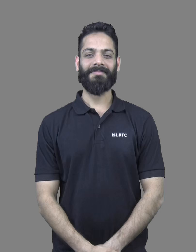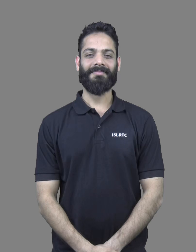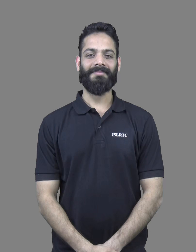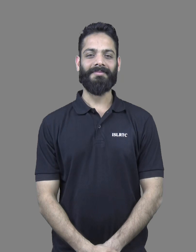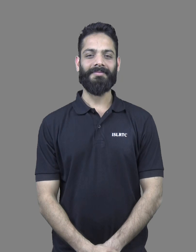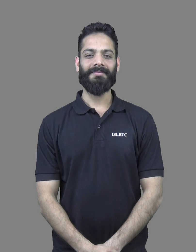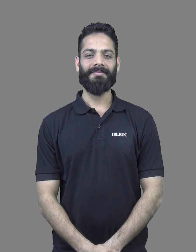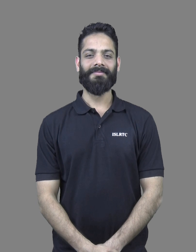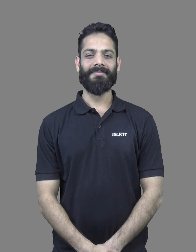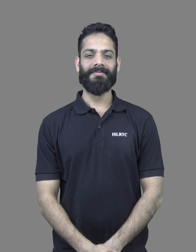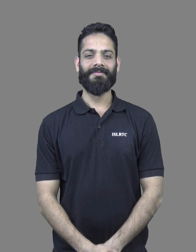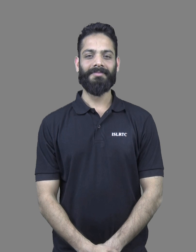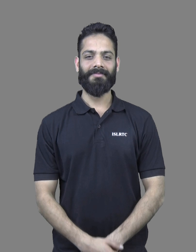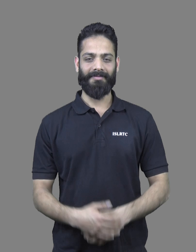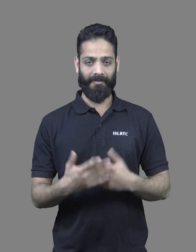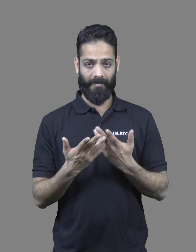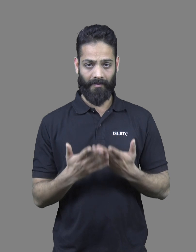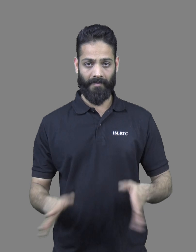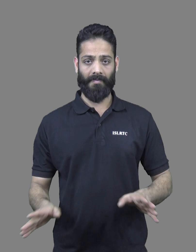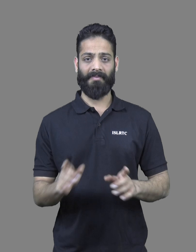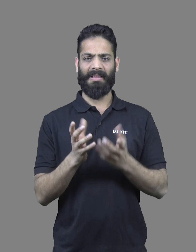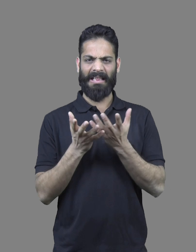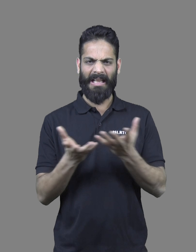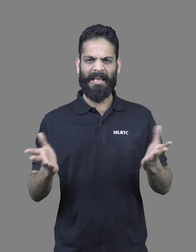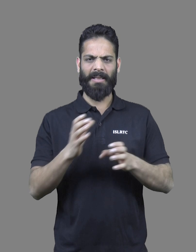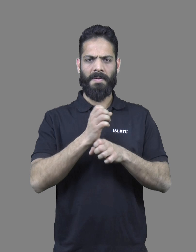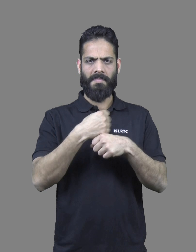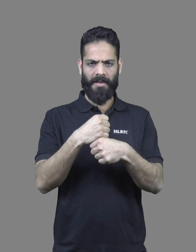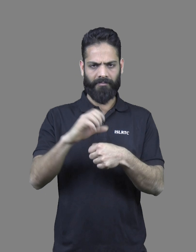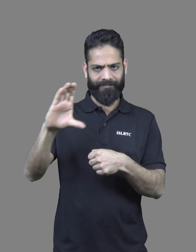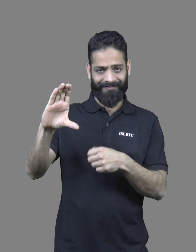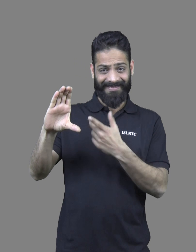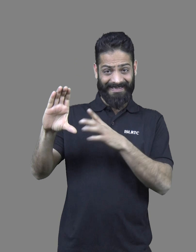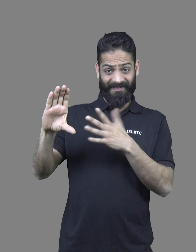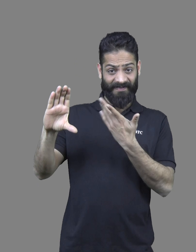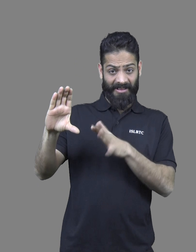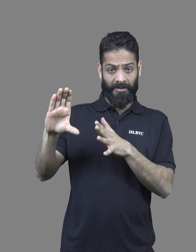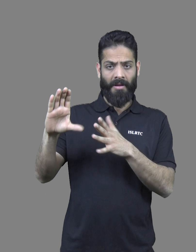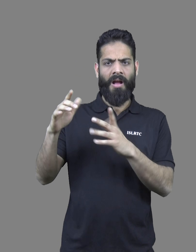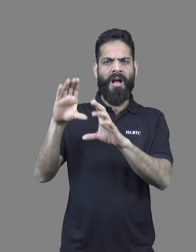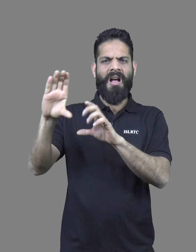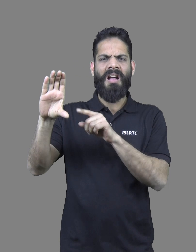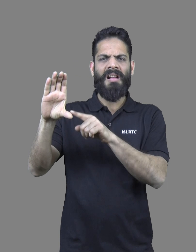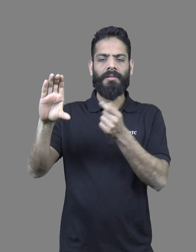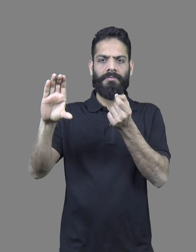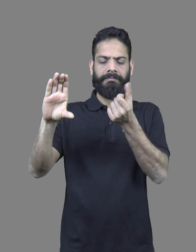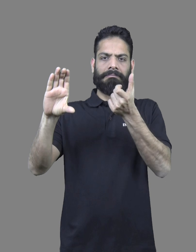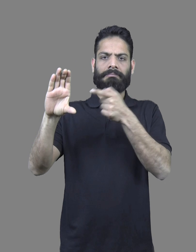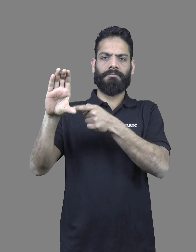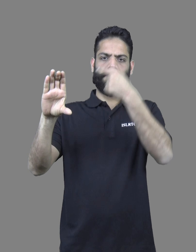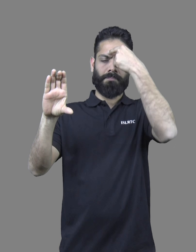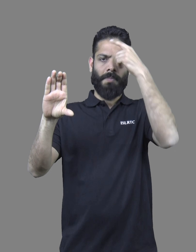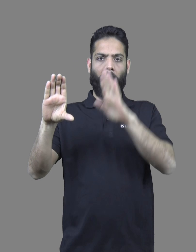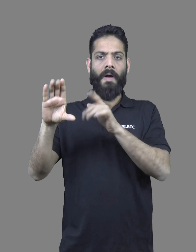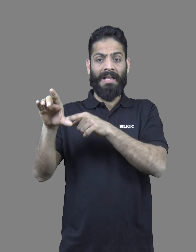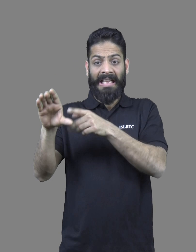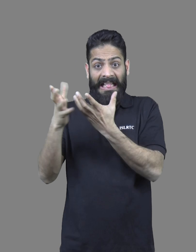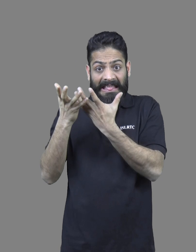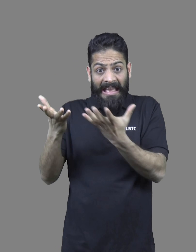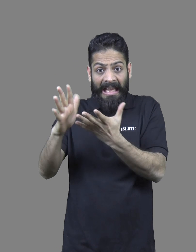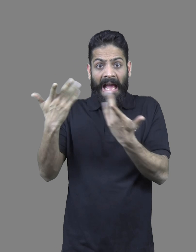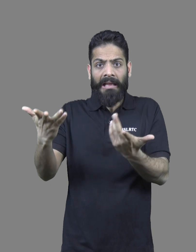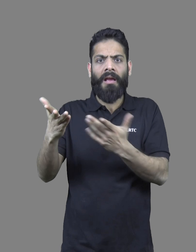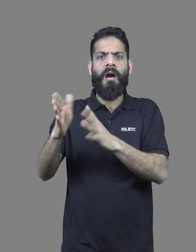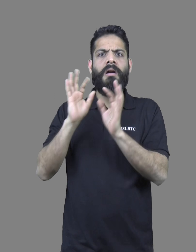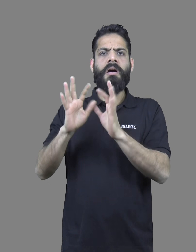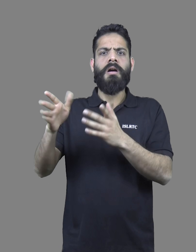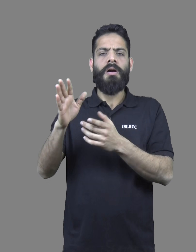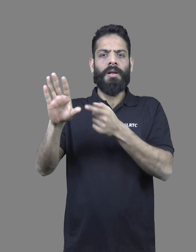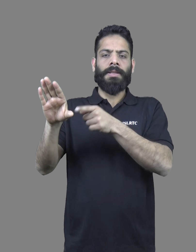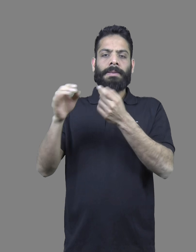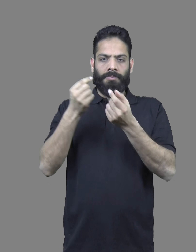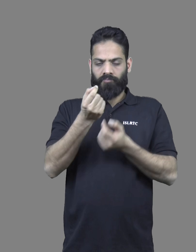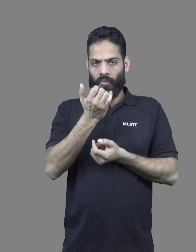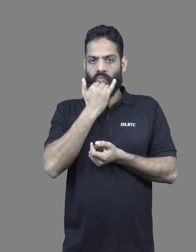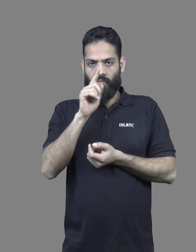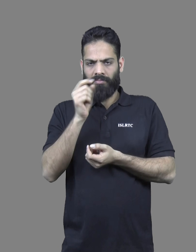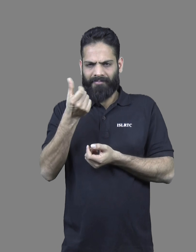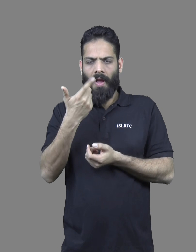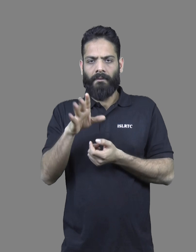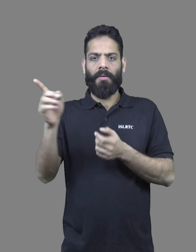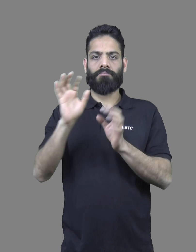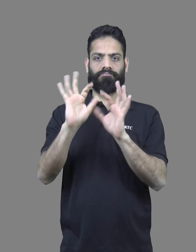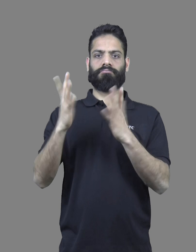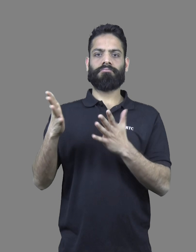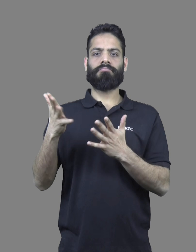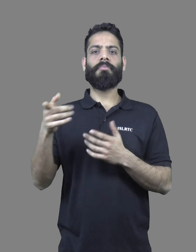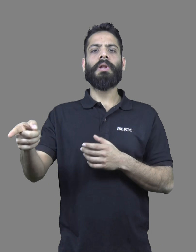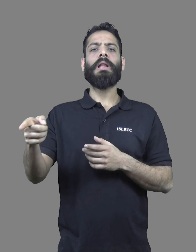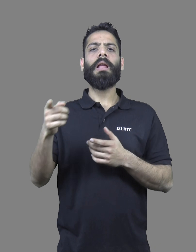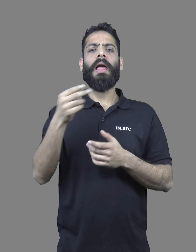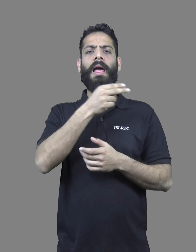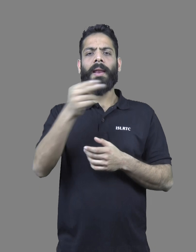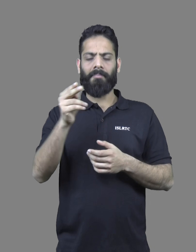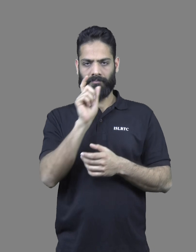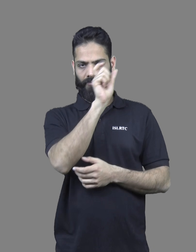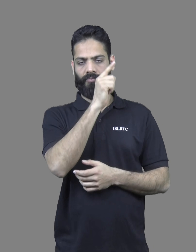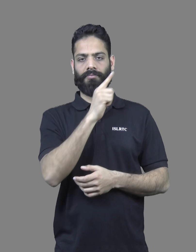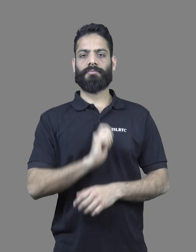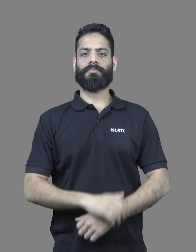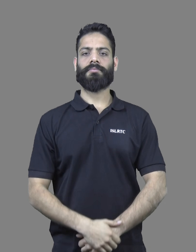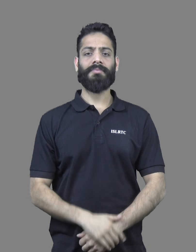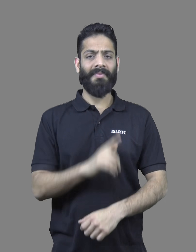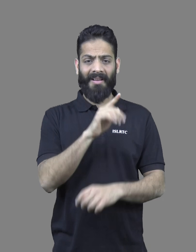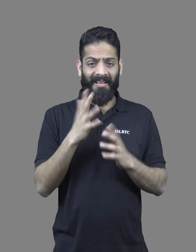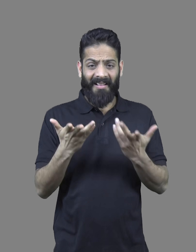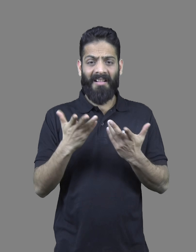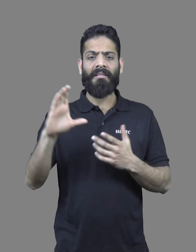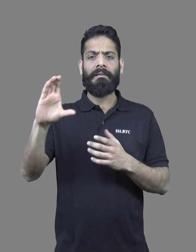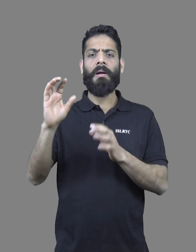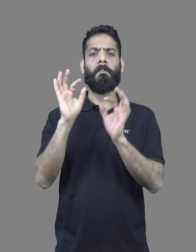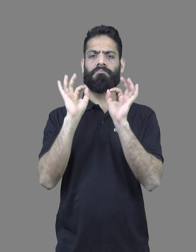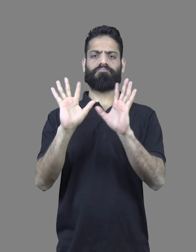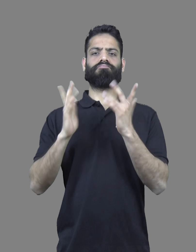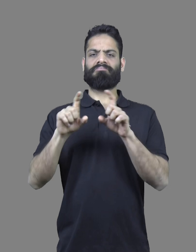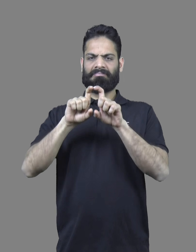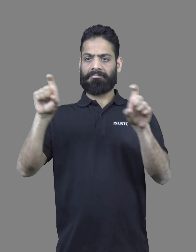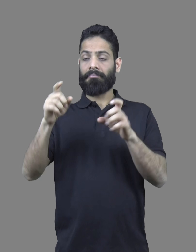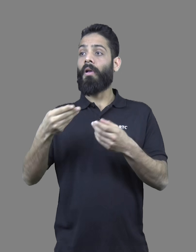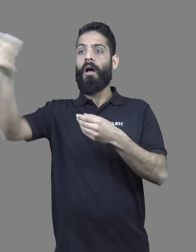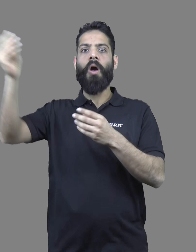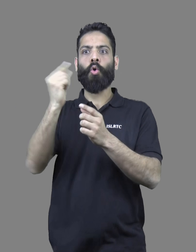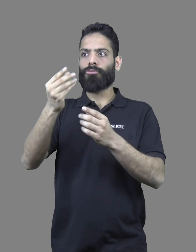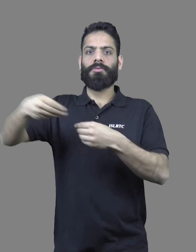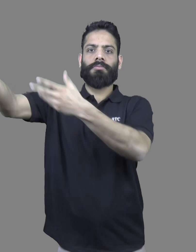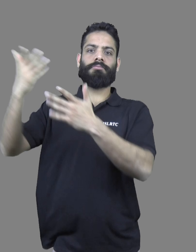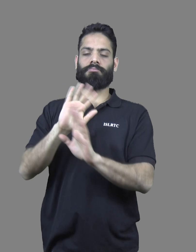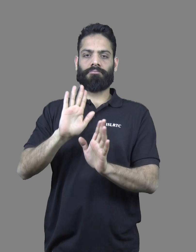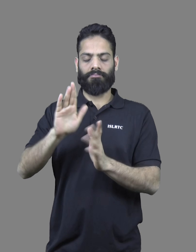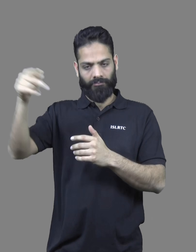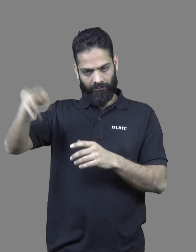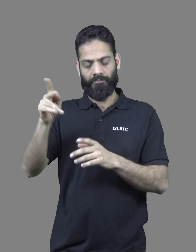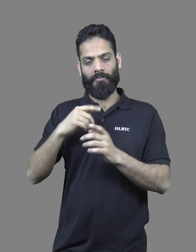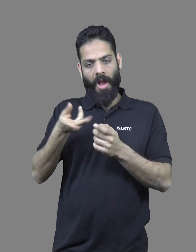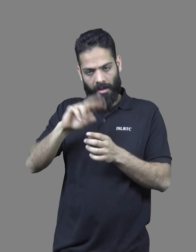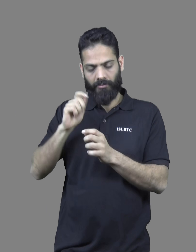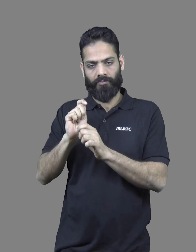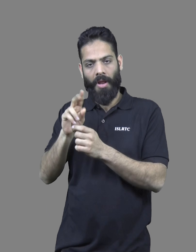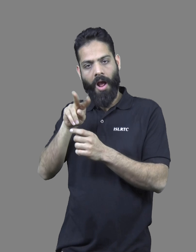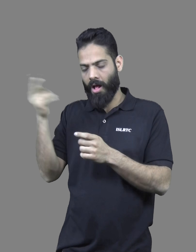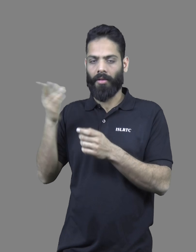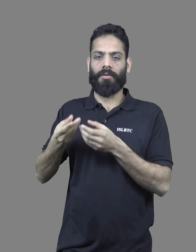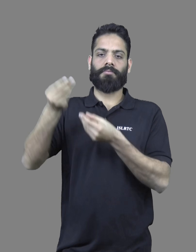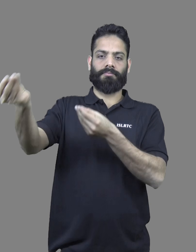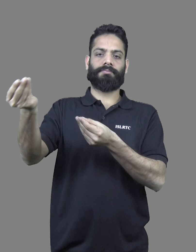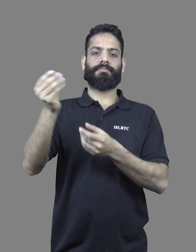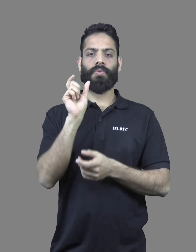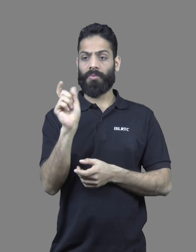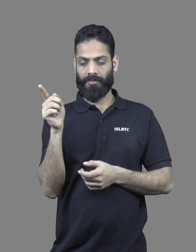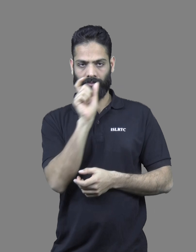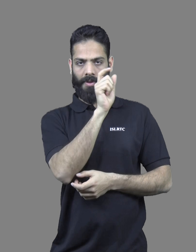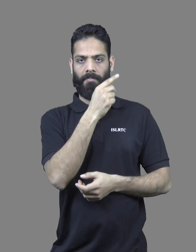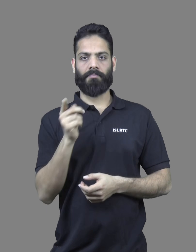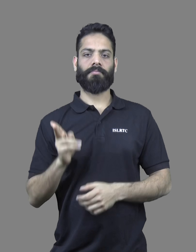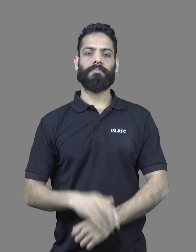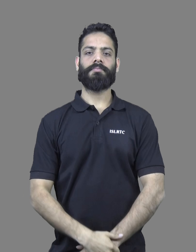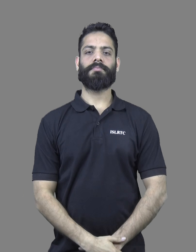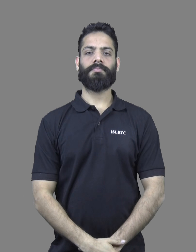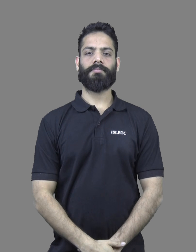Defect